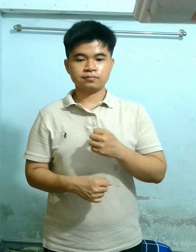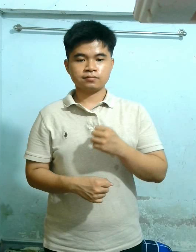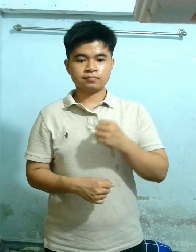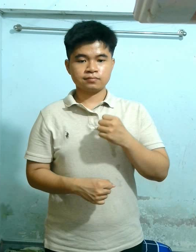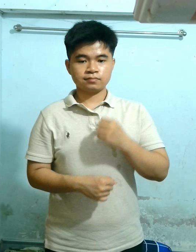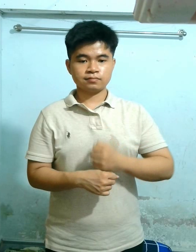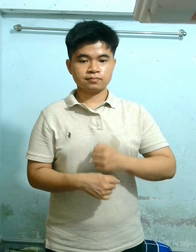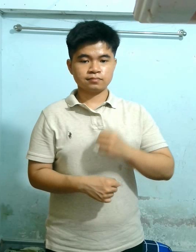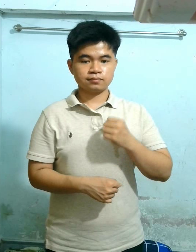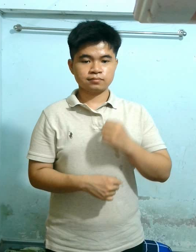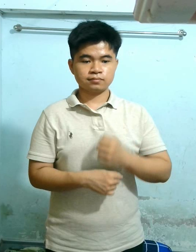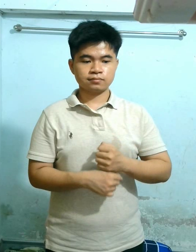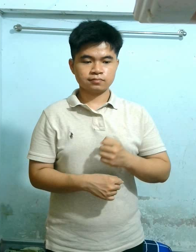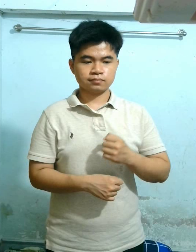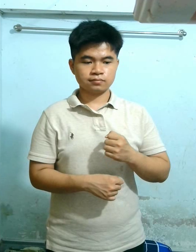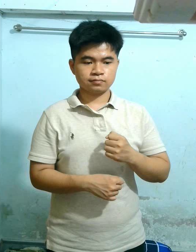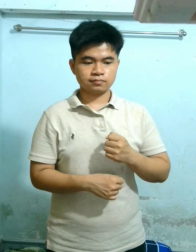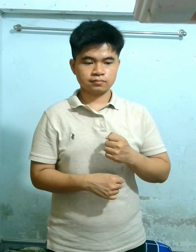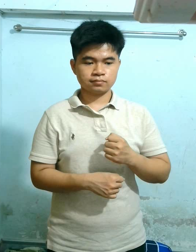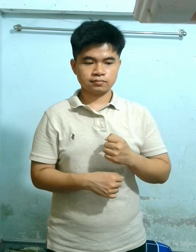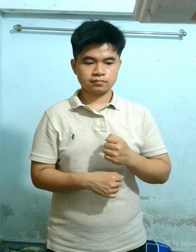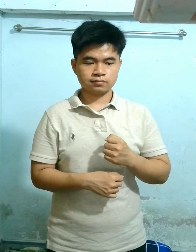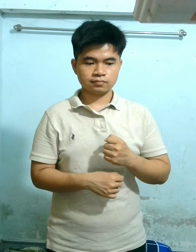cong viec